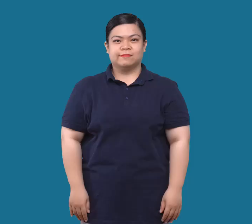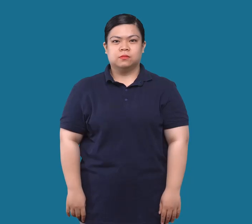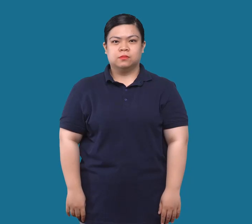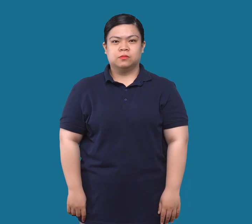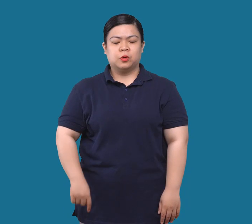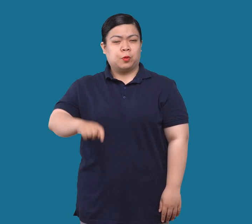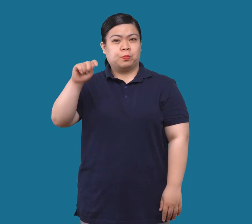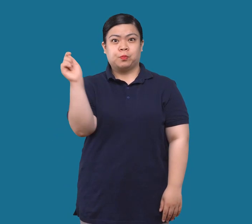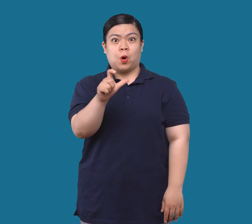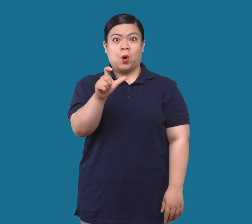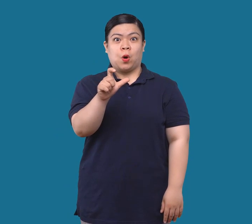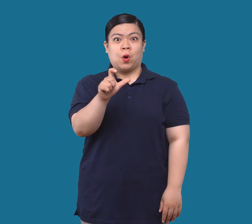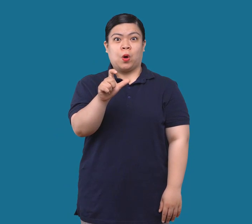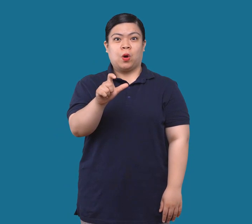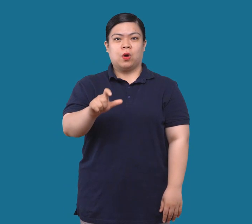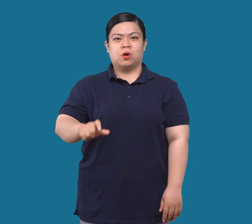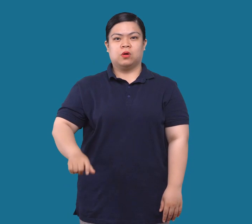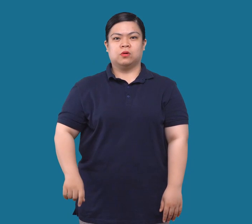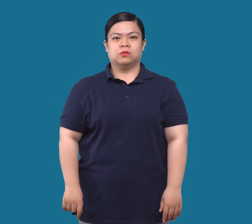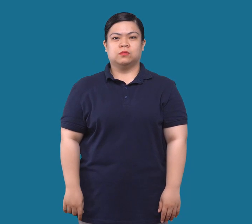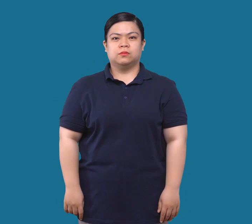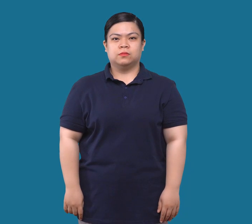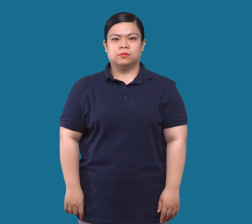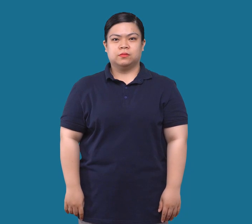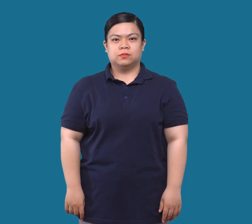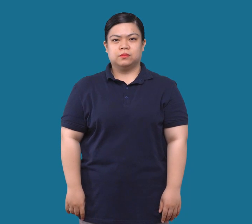siêu tốc